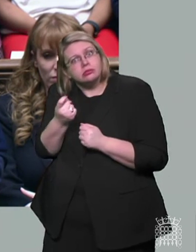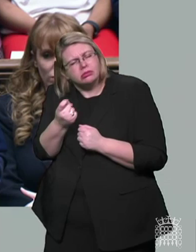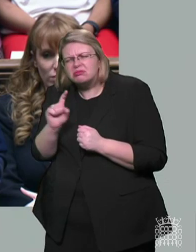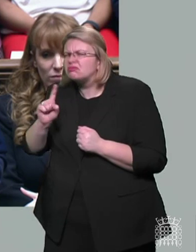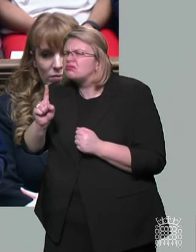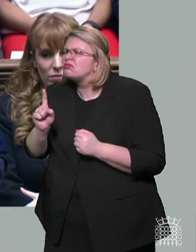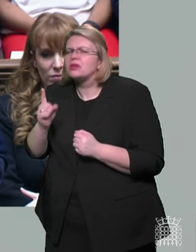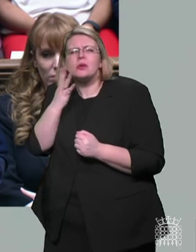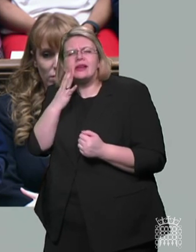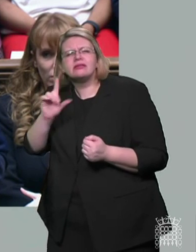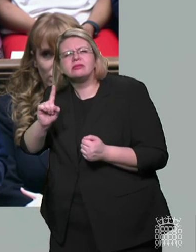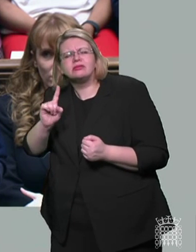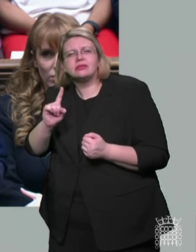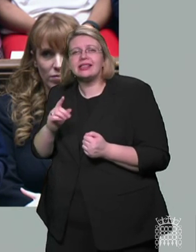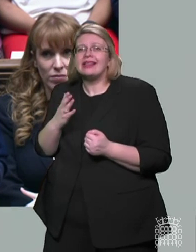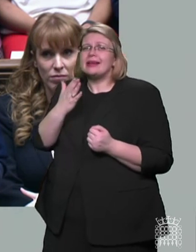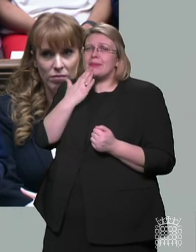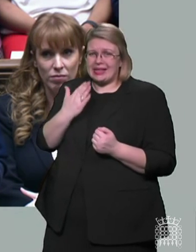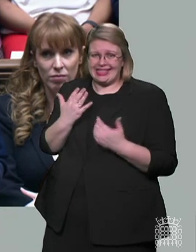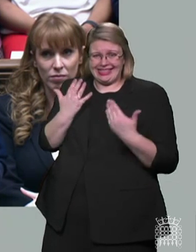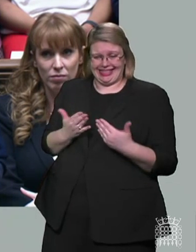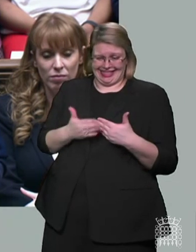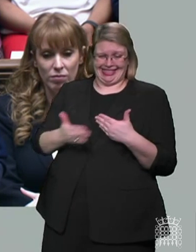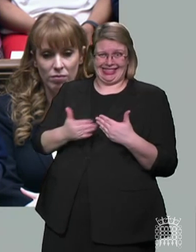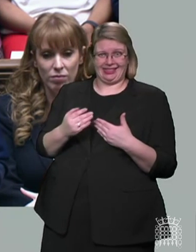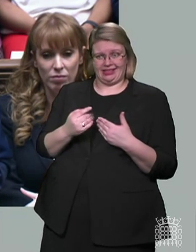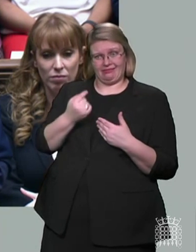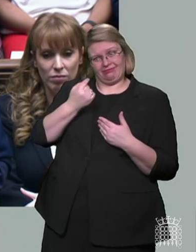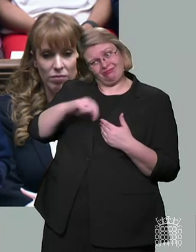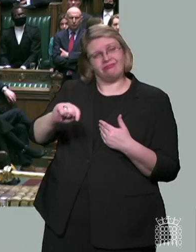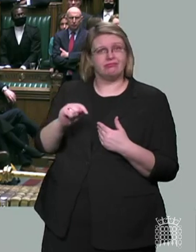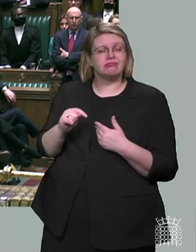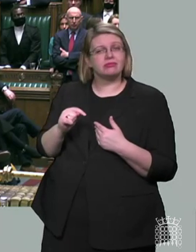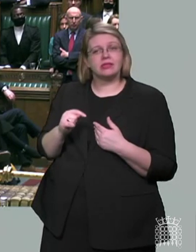I can assure him that if he brings it forward in this Session, in the coming days, it will have our support.